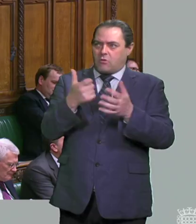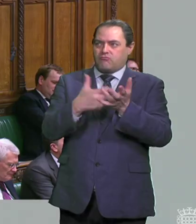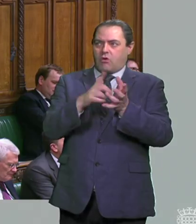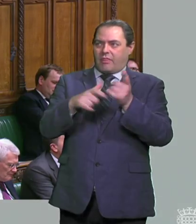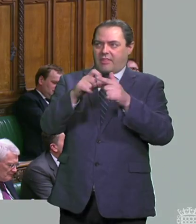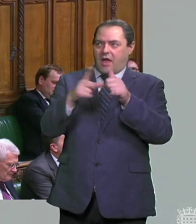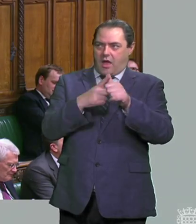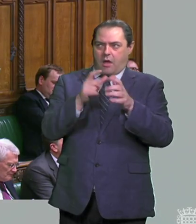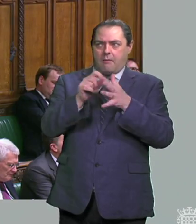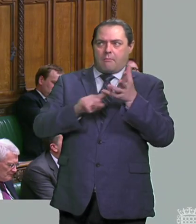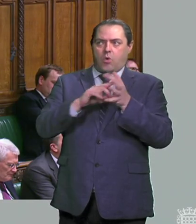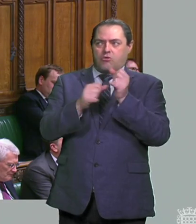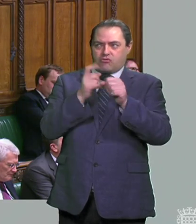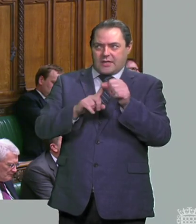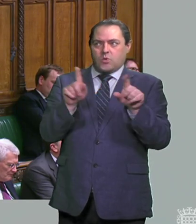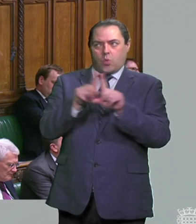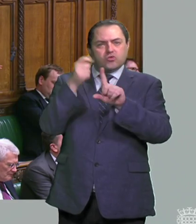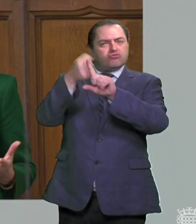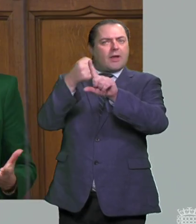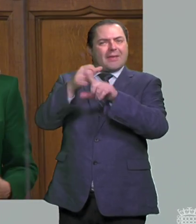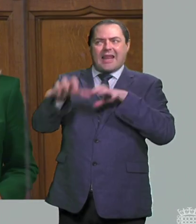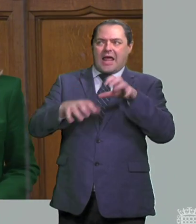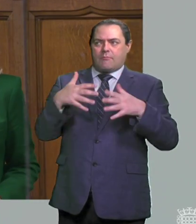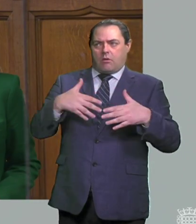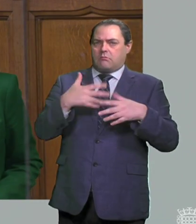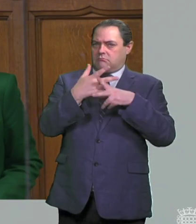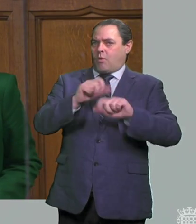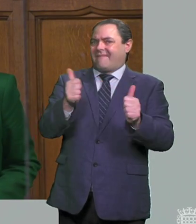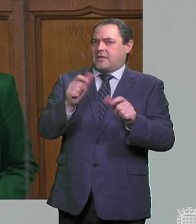Paul O’Grady was a great champion of animal welfare as well.